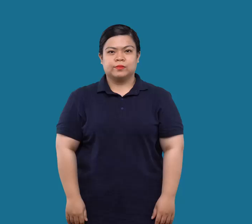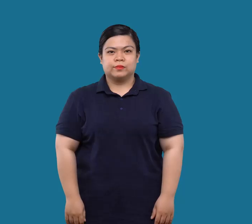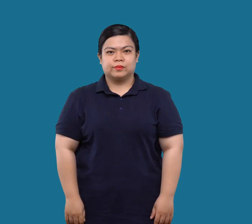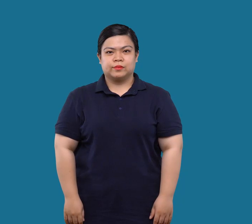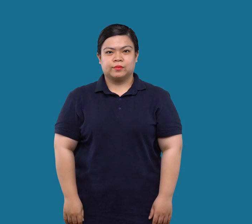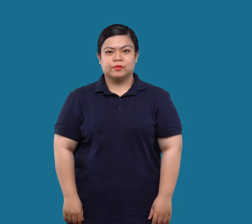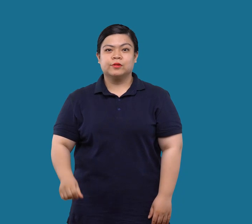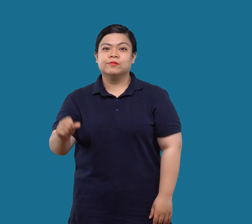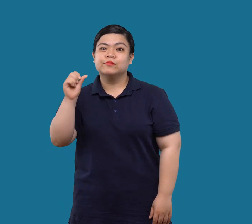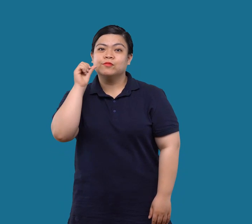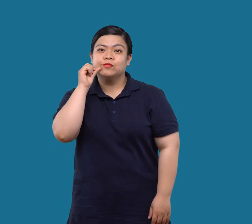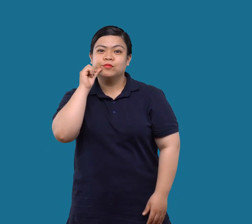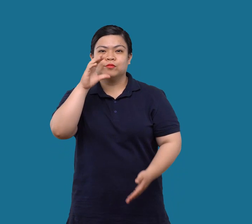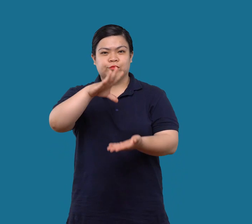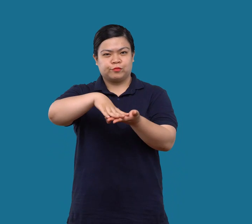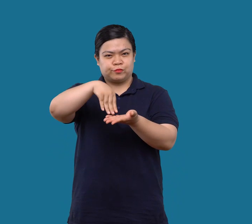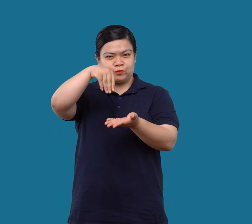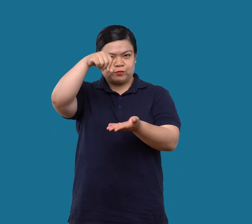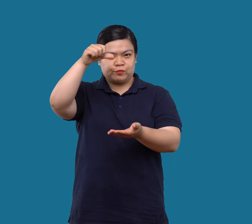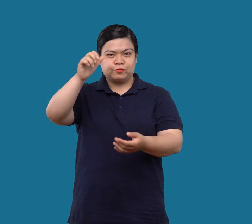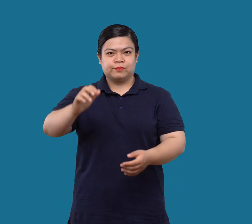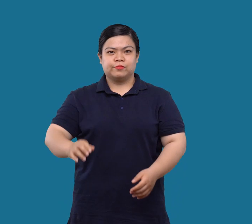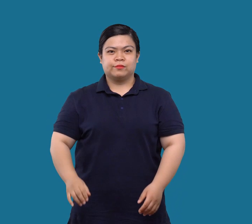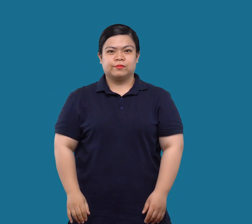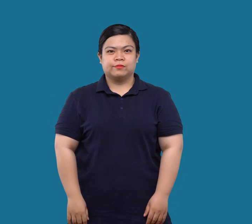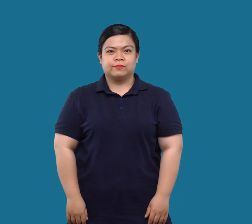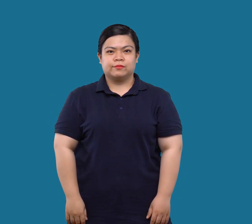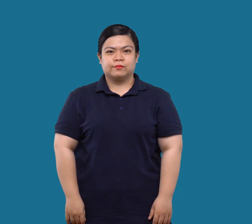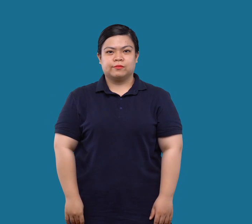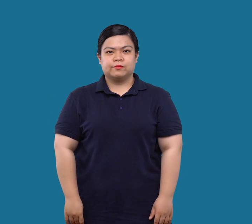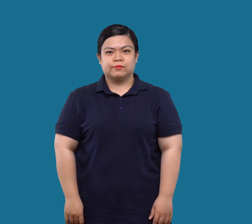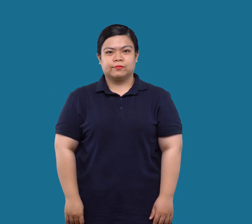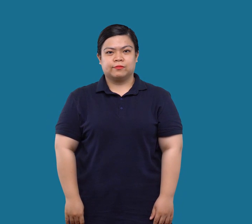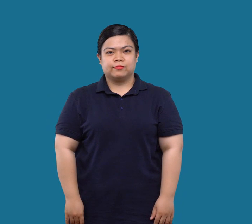sữa bột